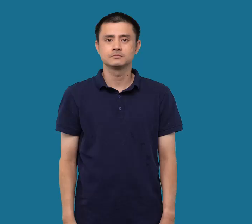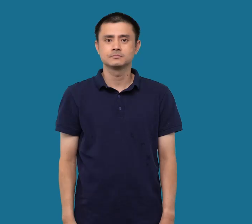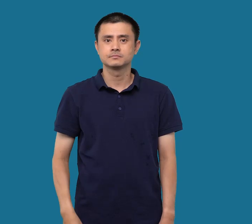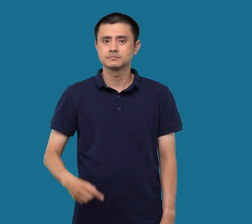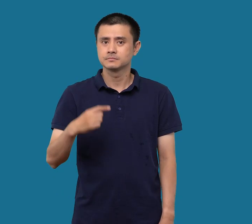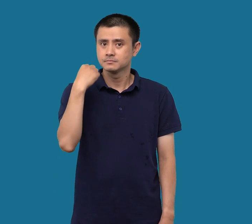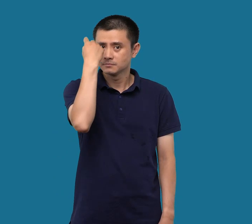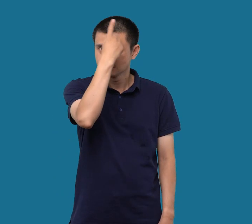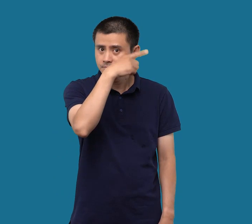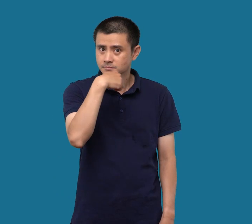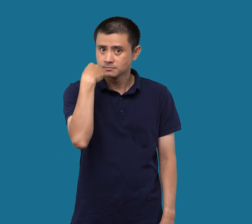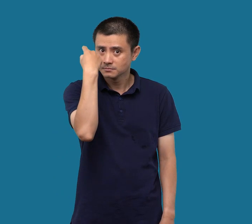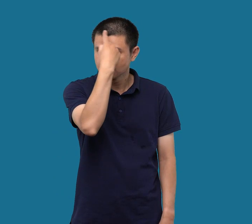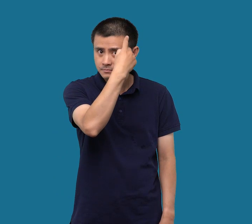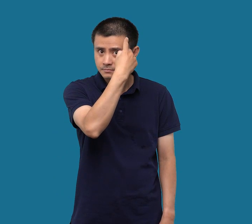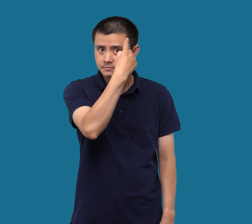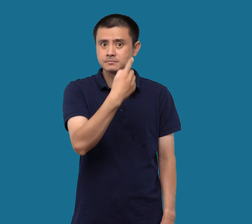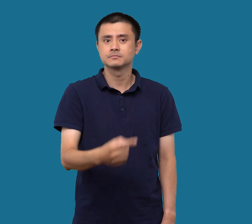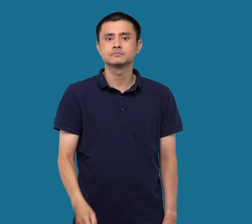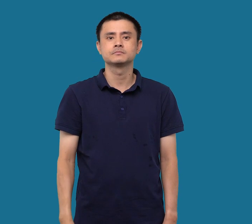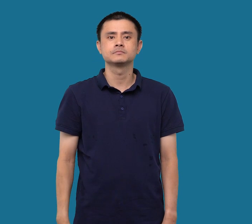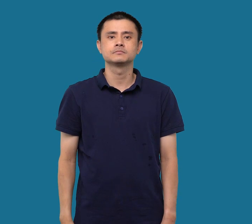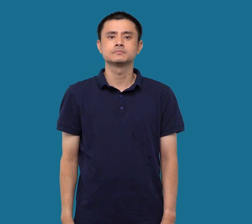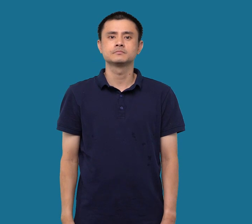gương mặt